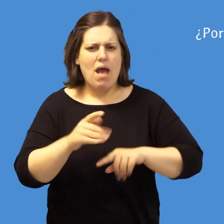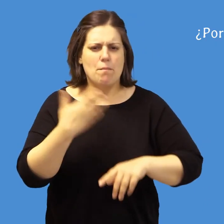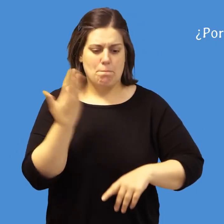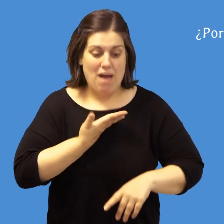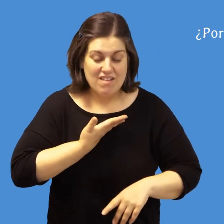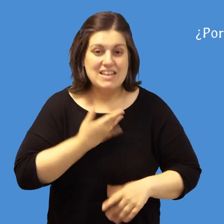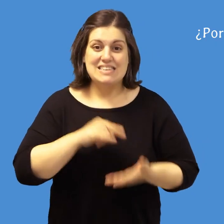afectar